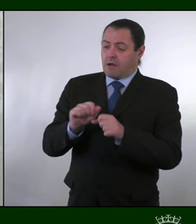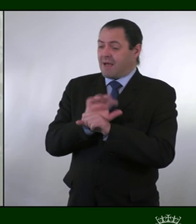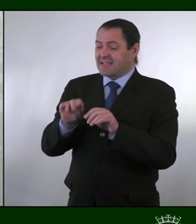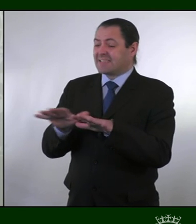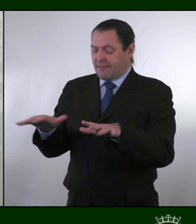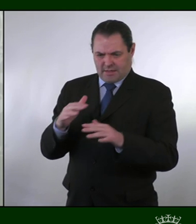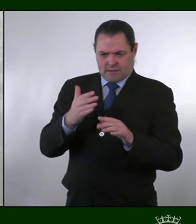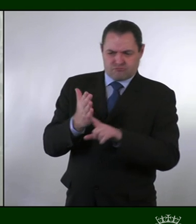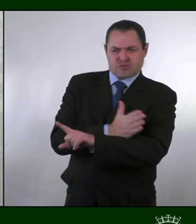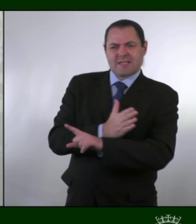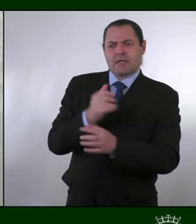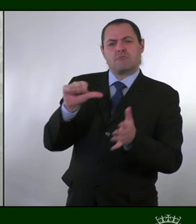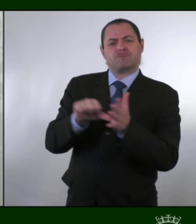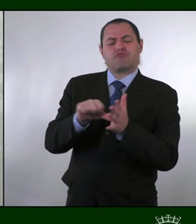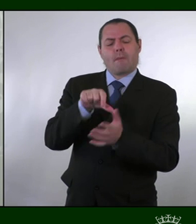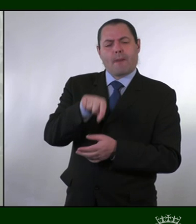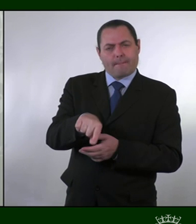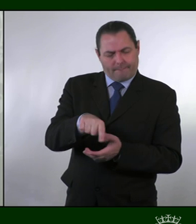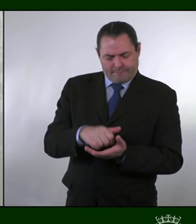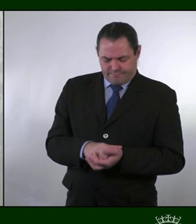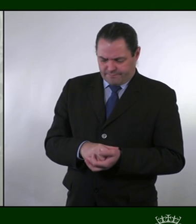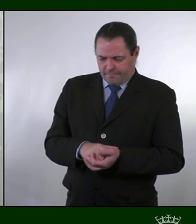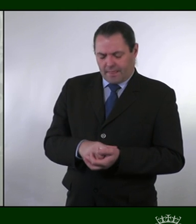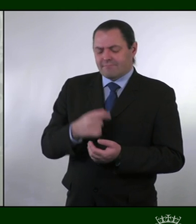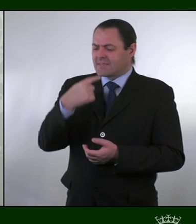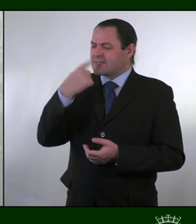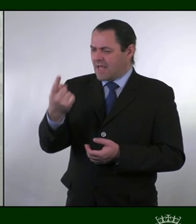I can assure my hon.